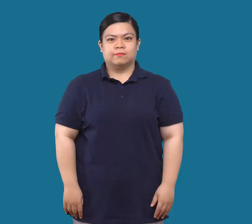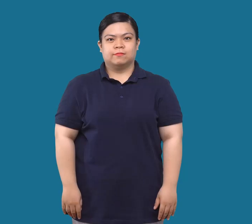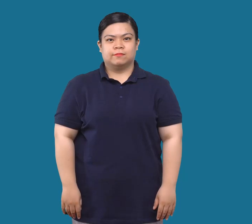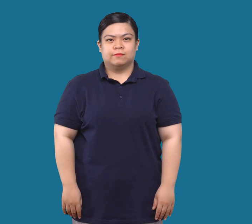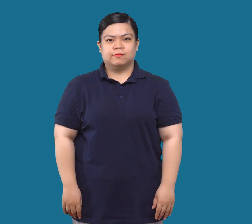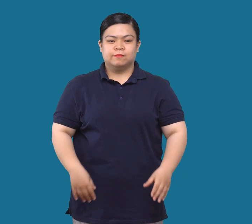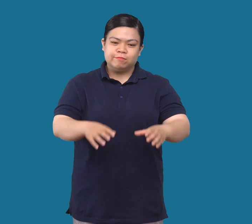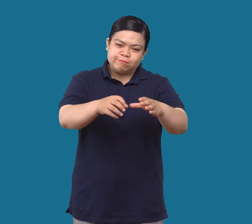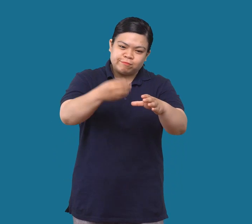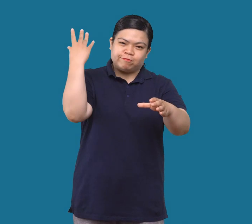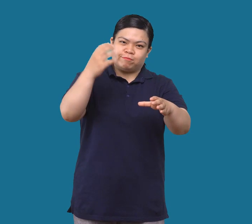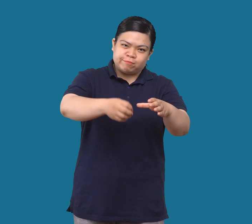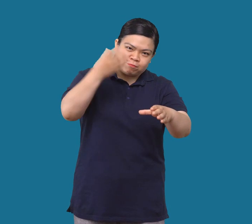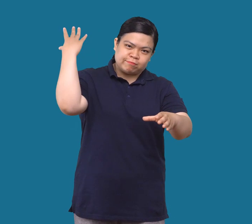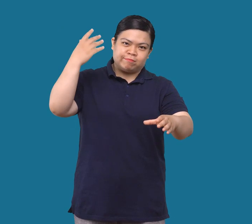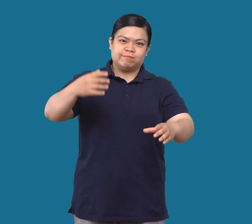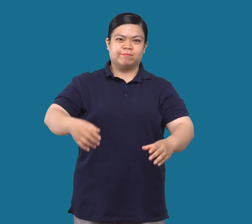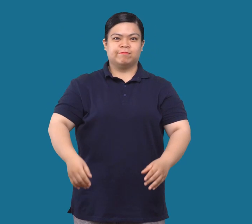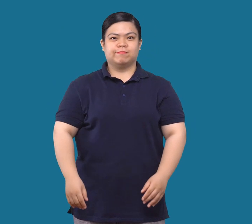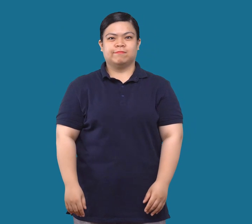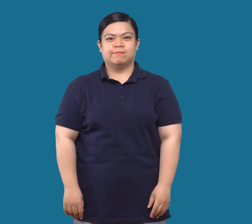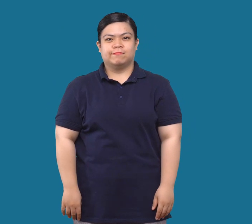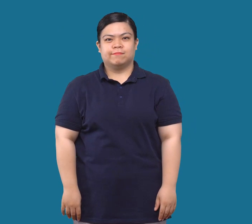tháo gỡ